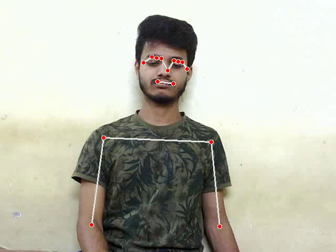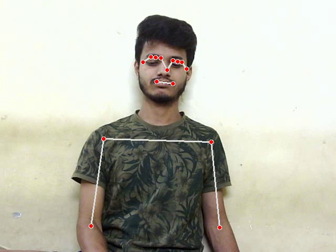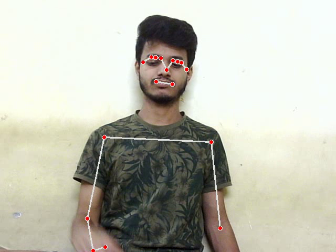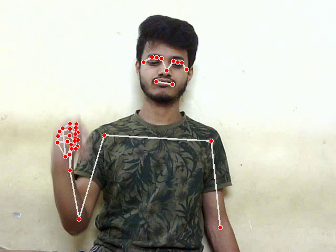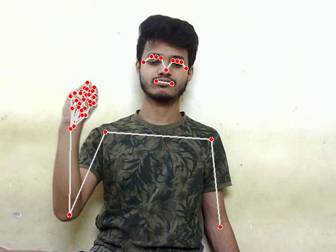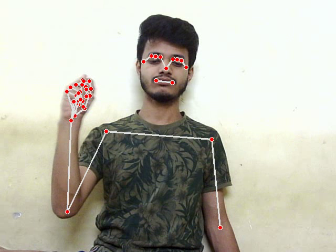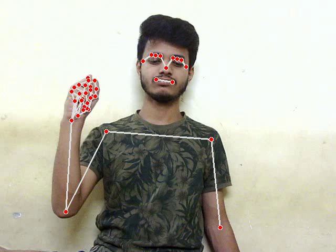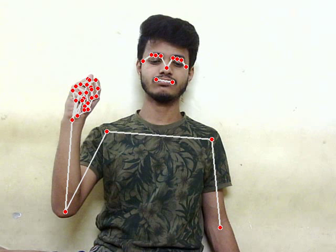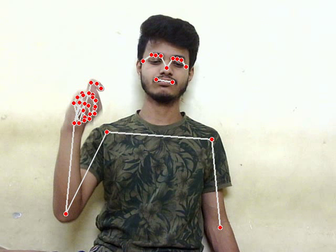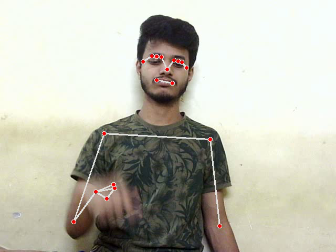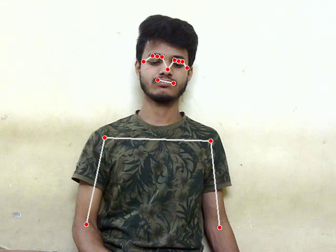bathroom